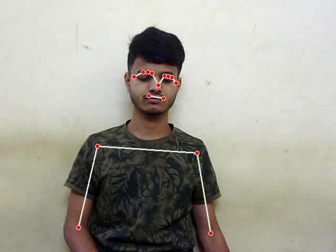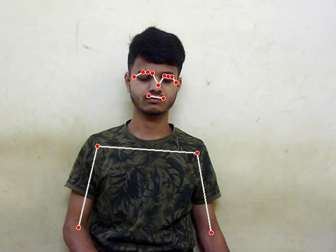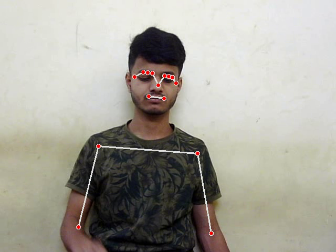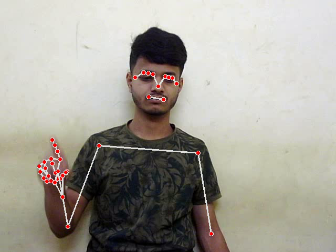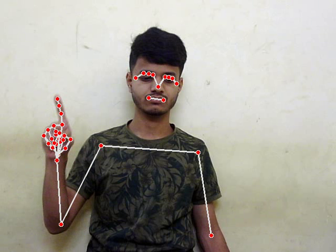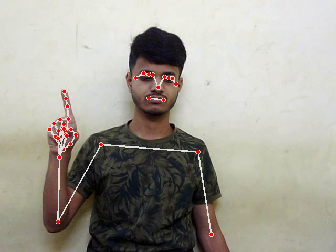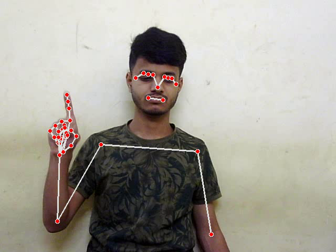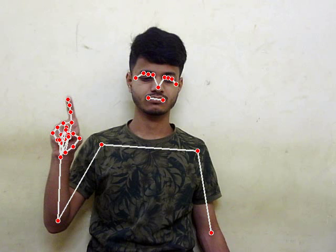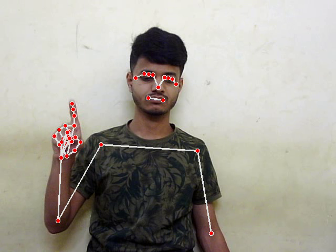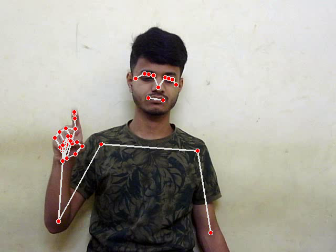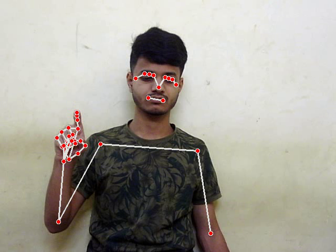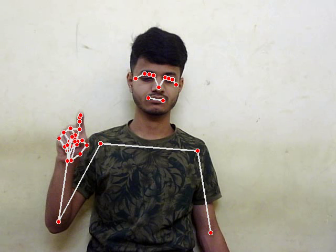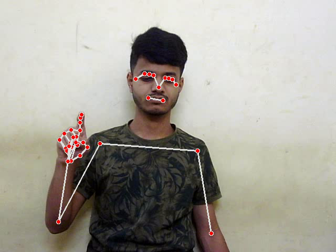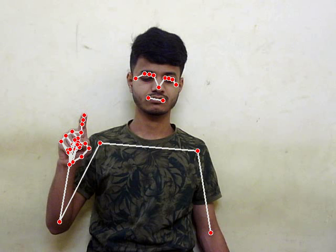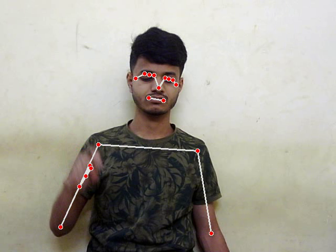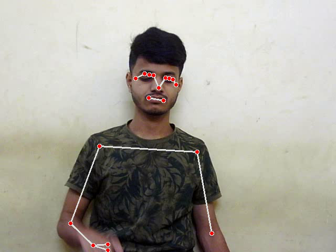need